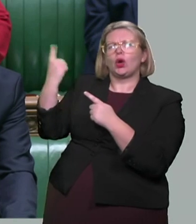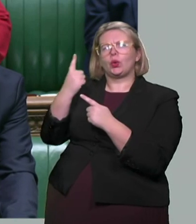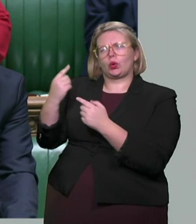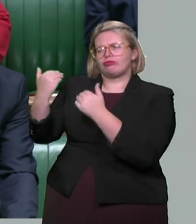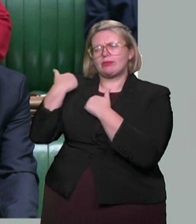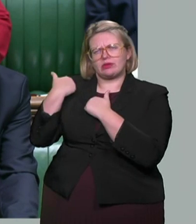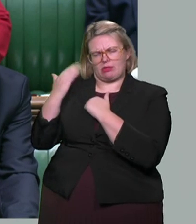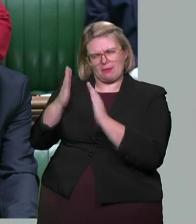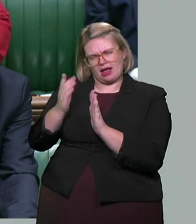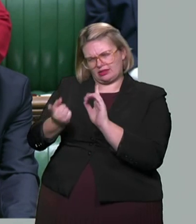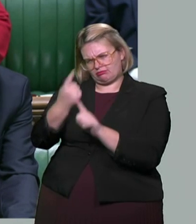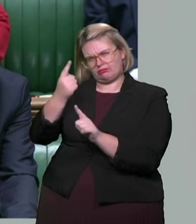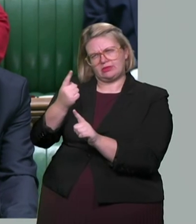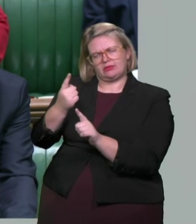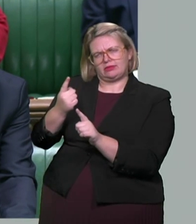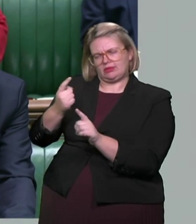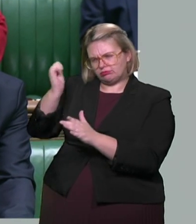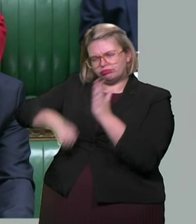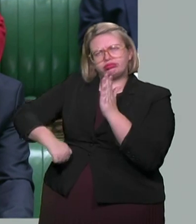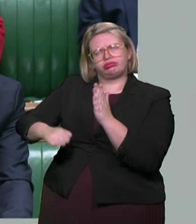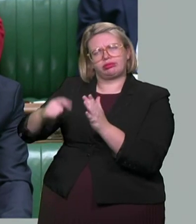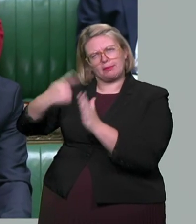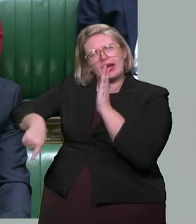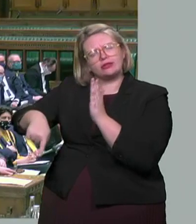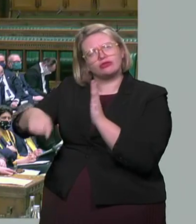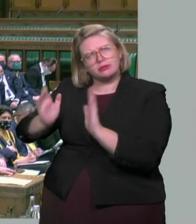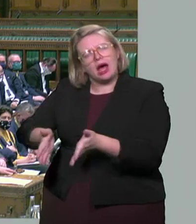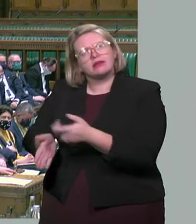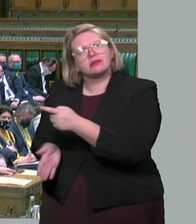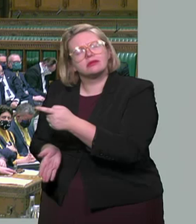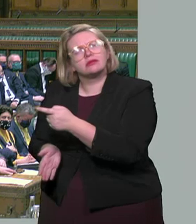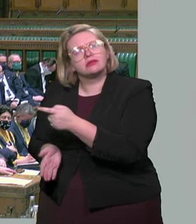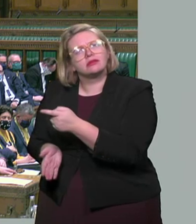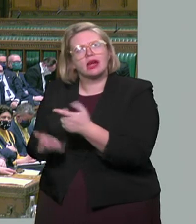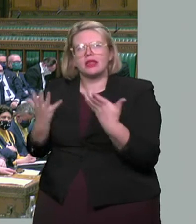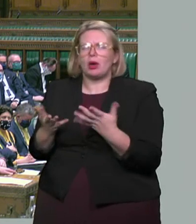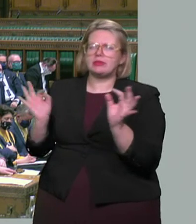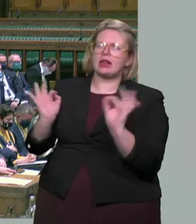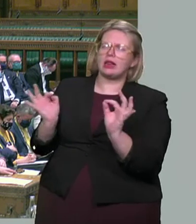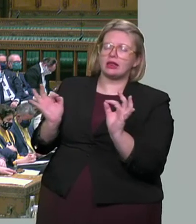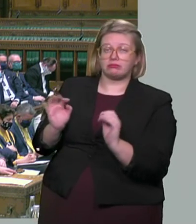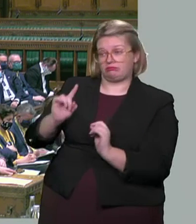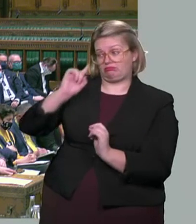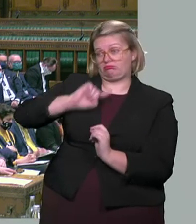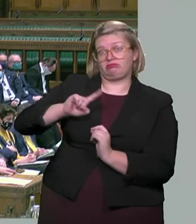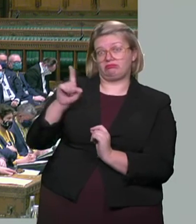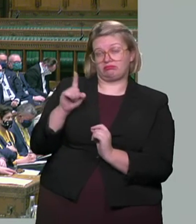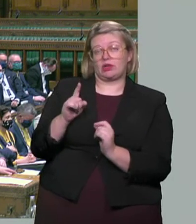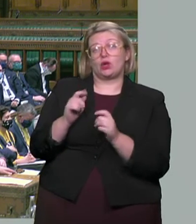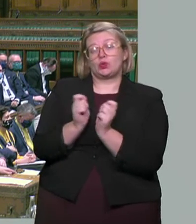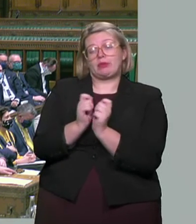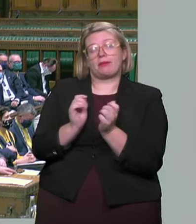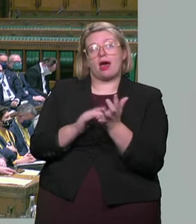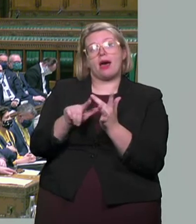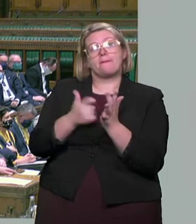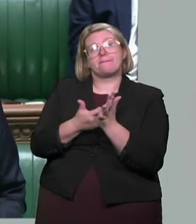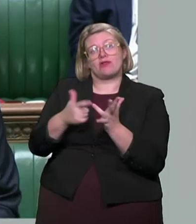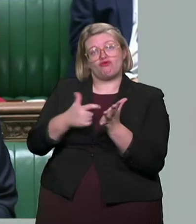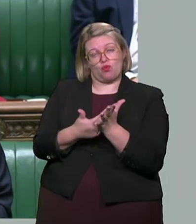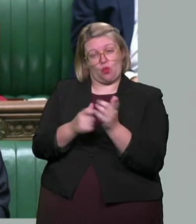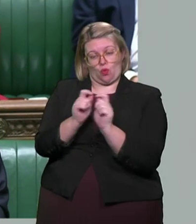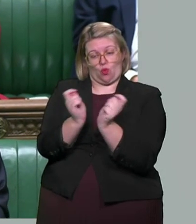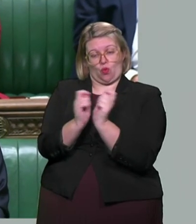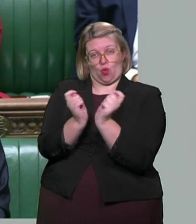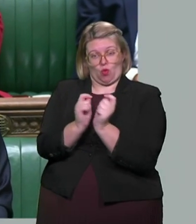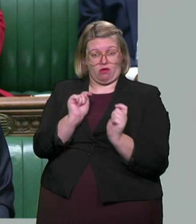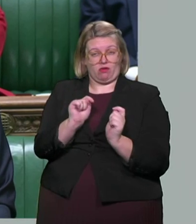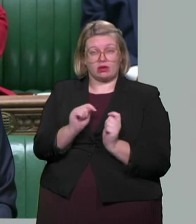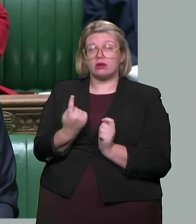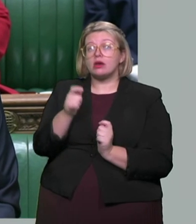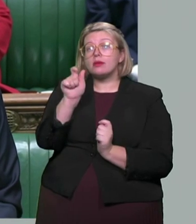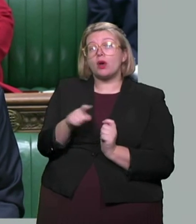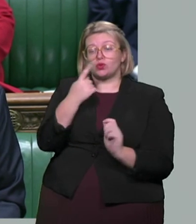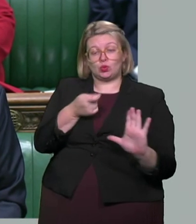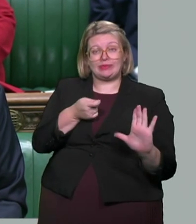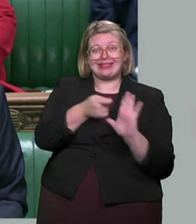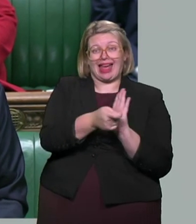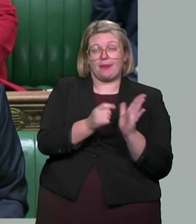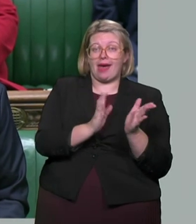It is, frankly, beyond belief that, as the Mirror reported yesterday, 40 hours of hateful content from Anjem Choudary could be easily accessed online.